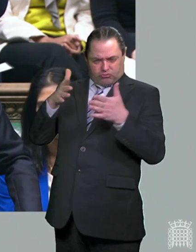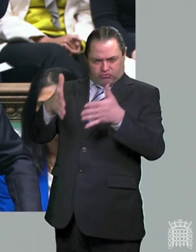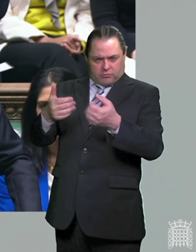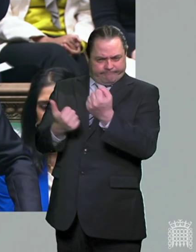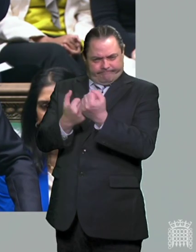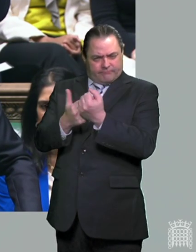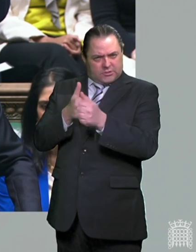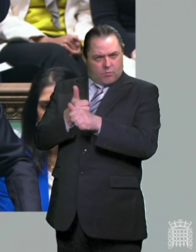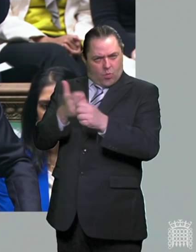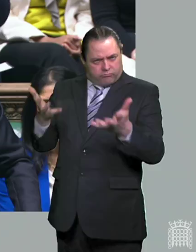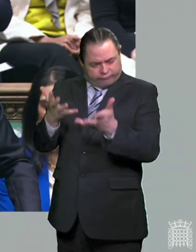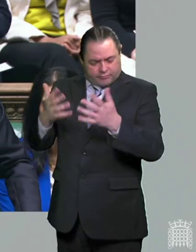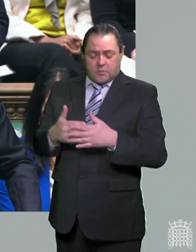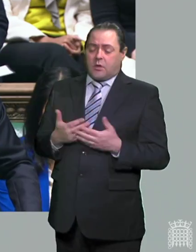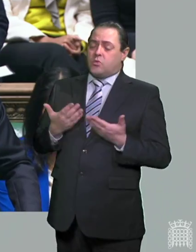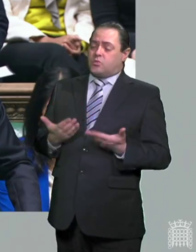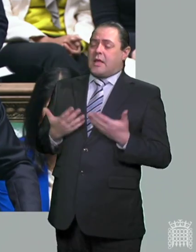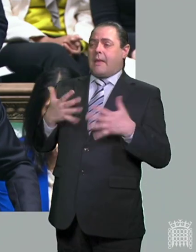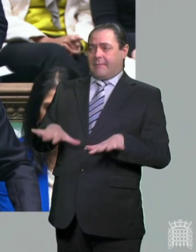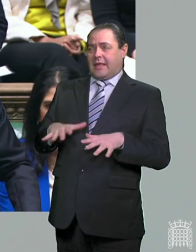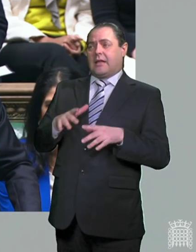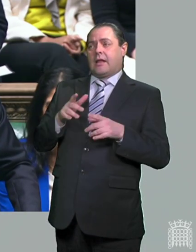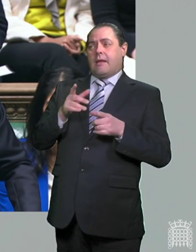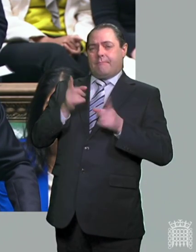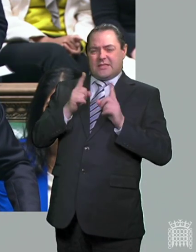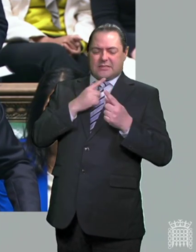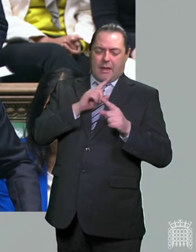This morning I had meetings with ministerial colleagues and others.